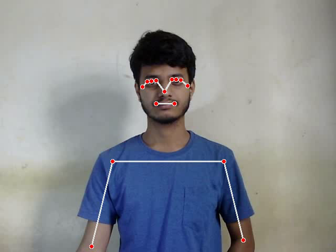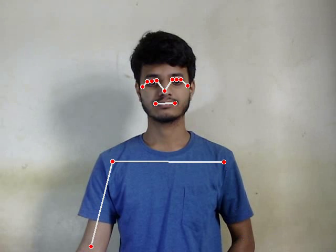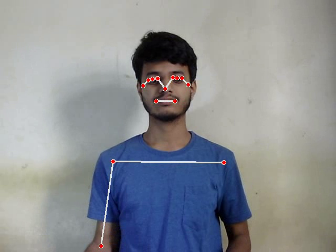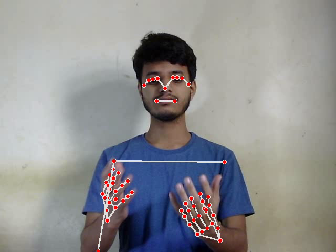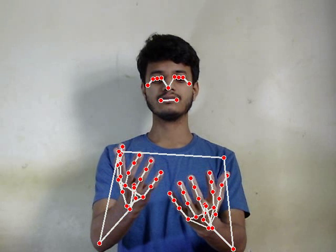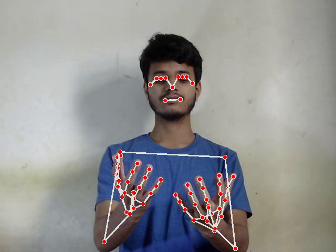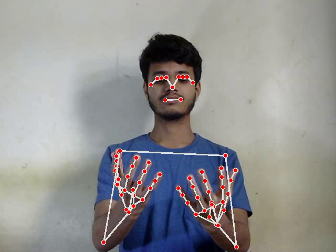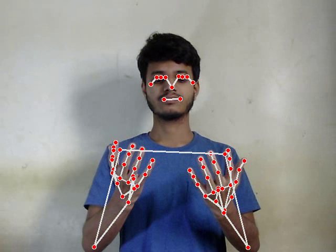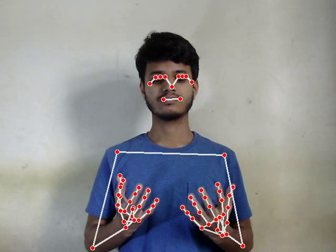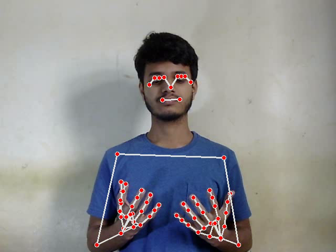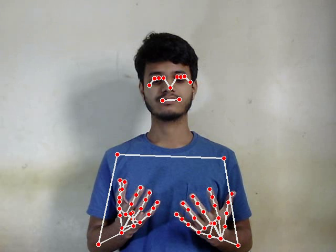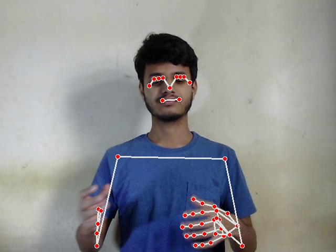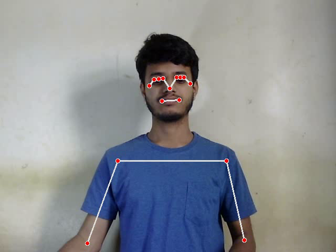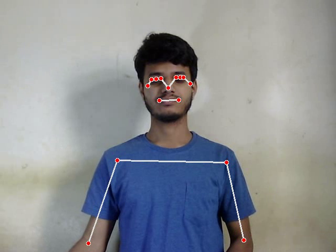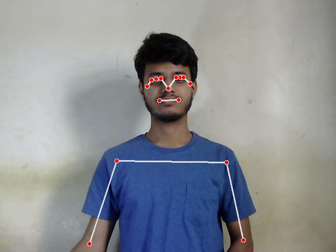want